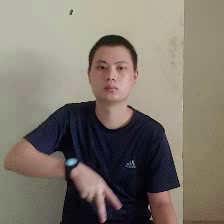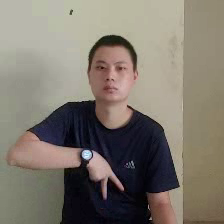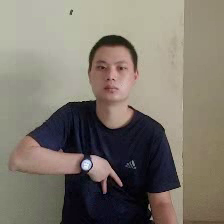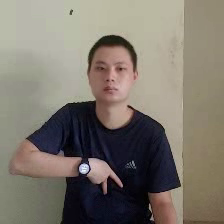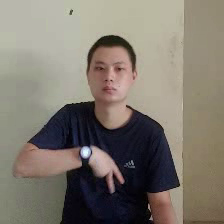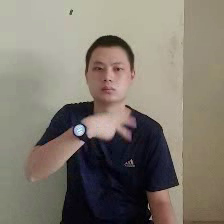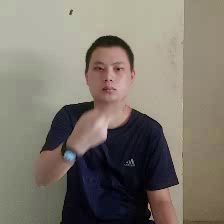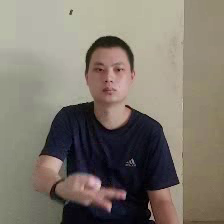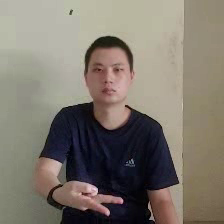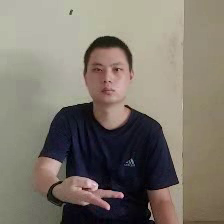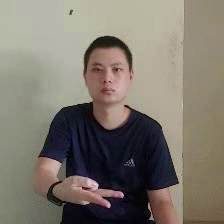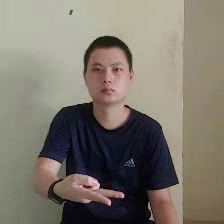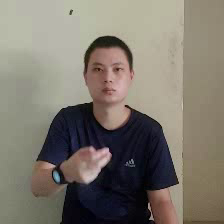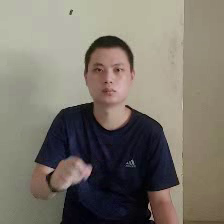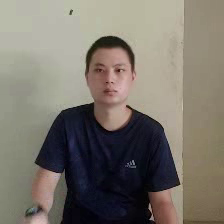Hy sinh